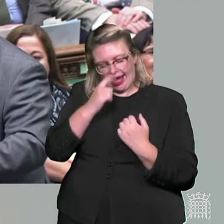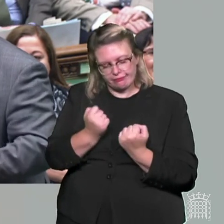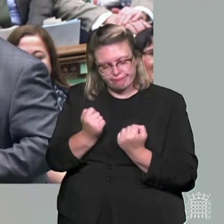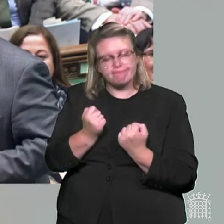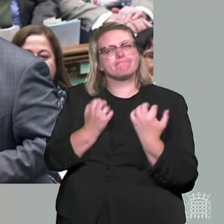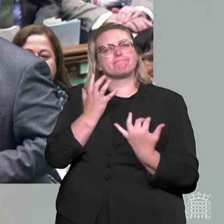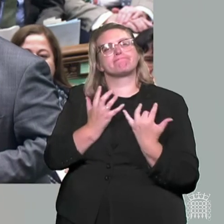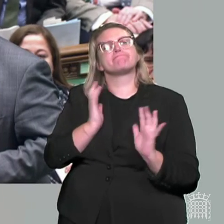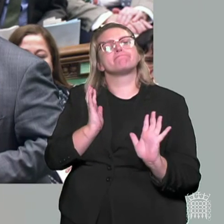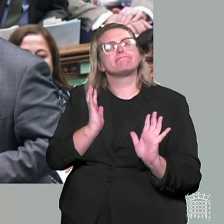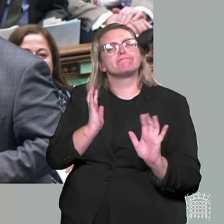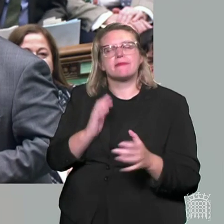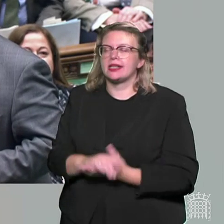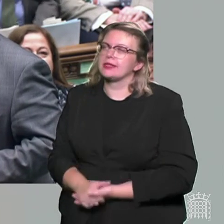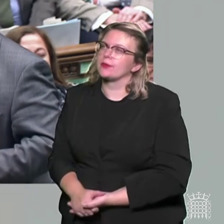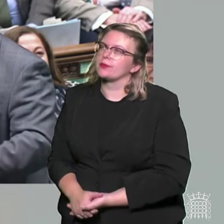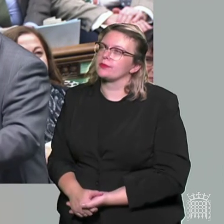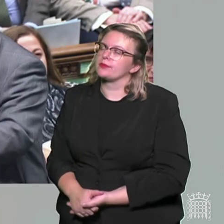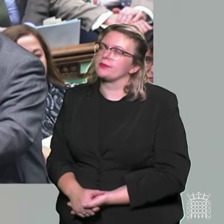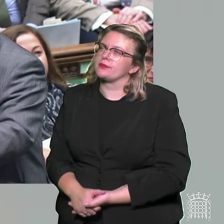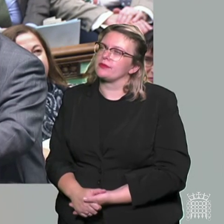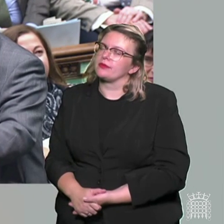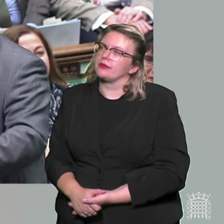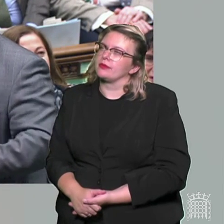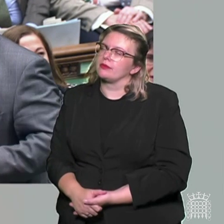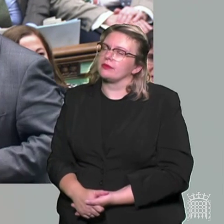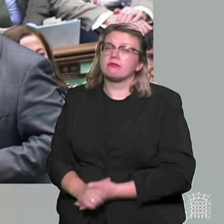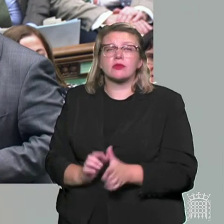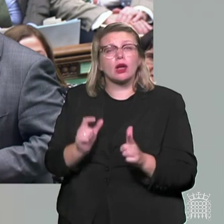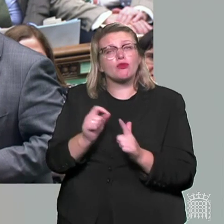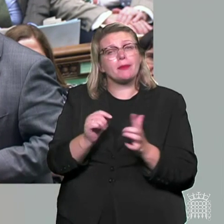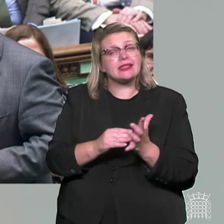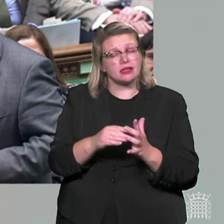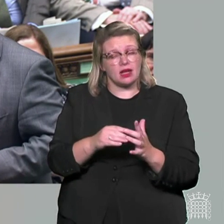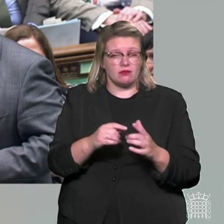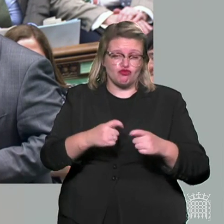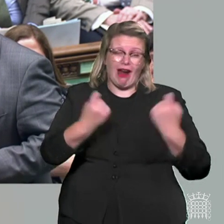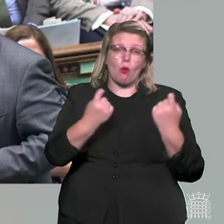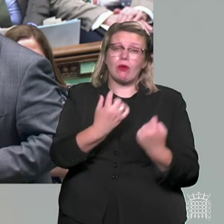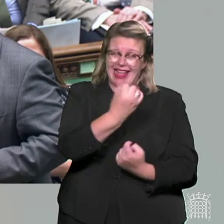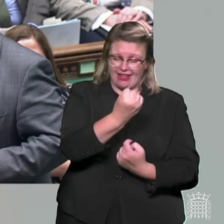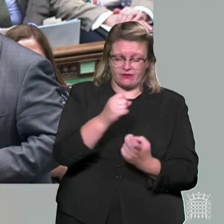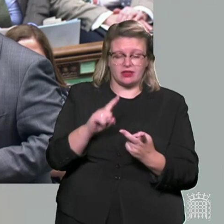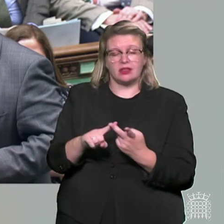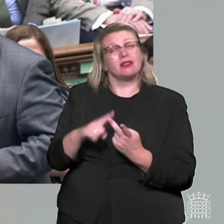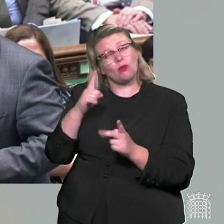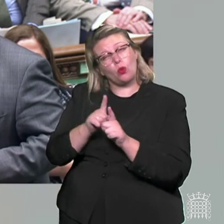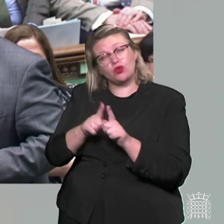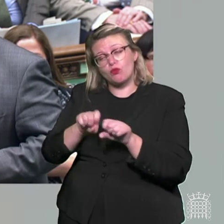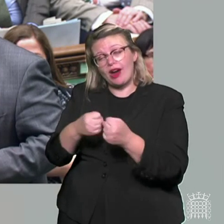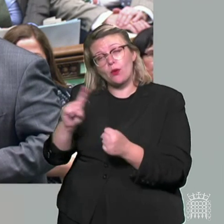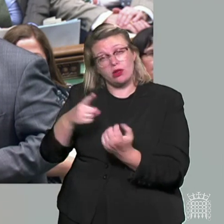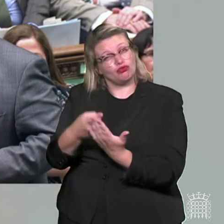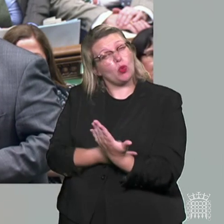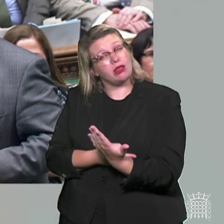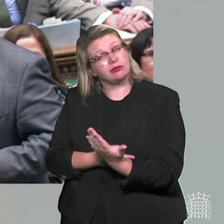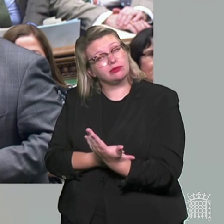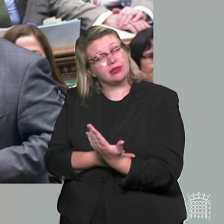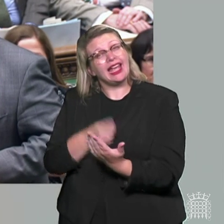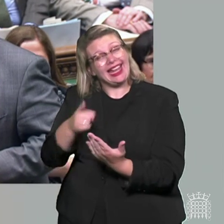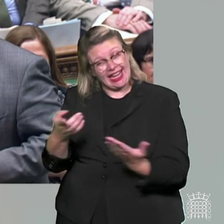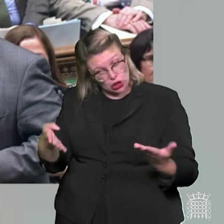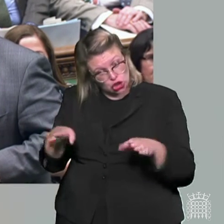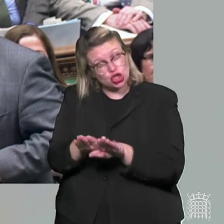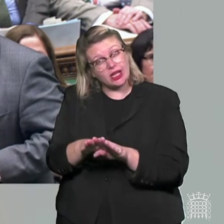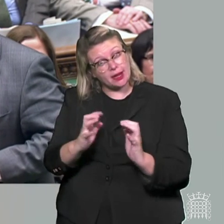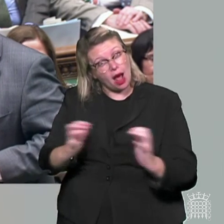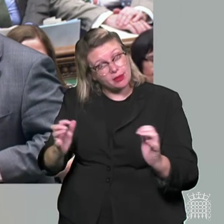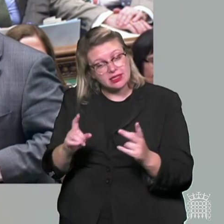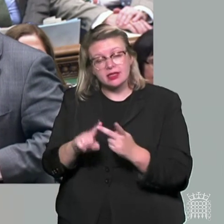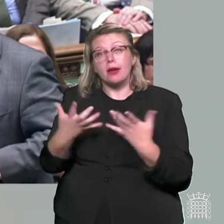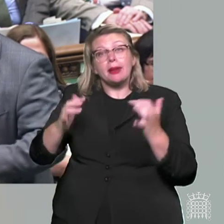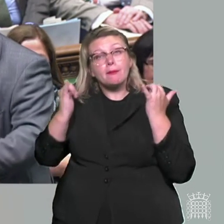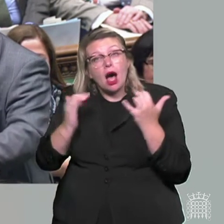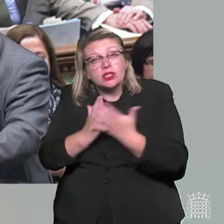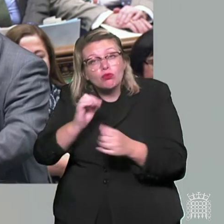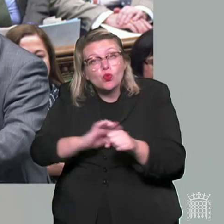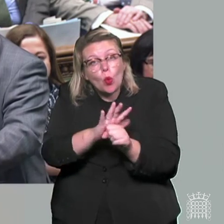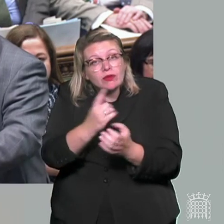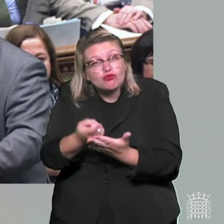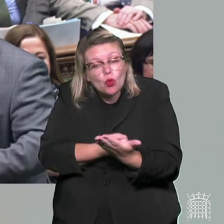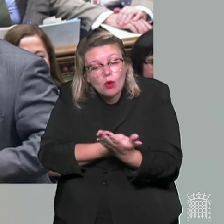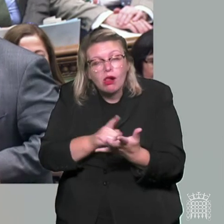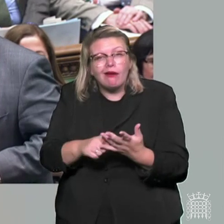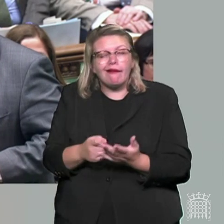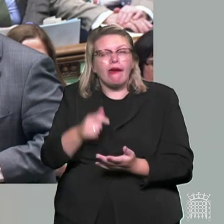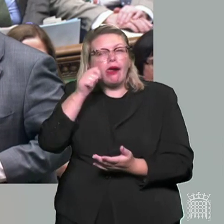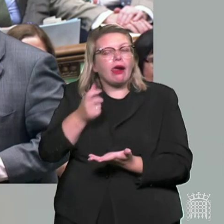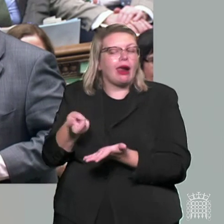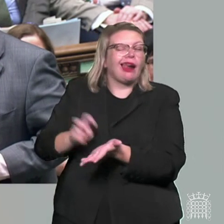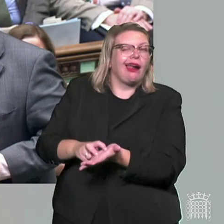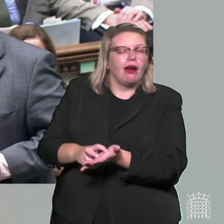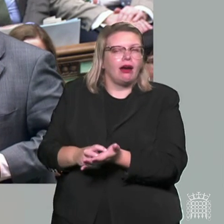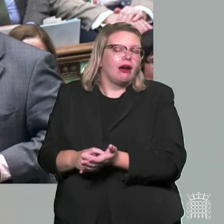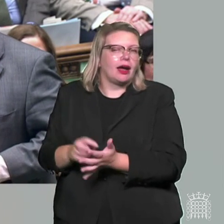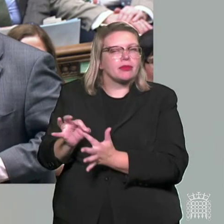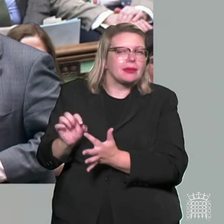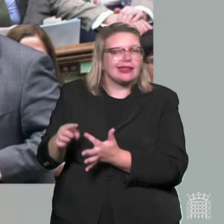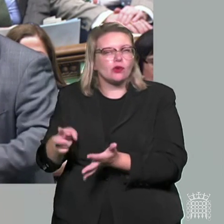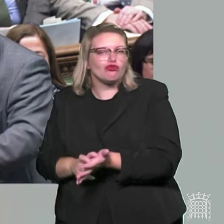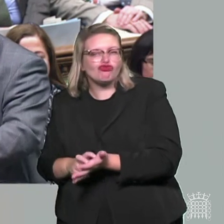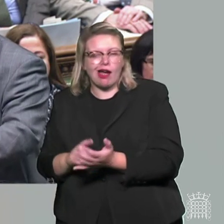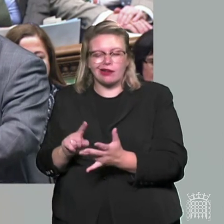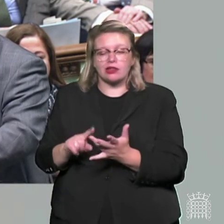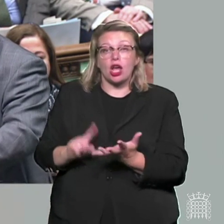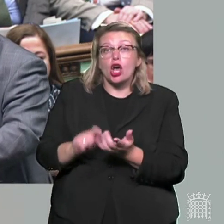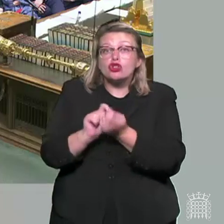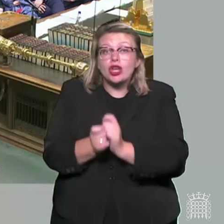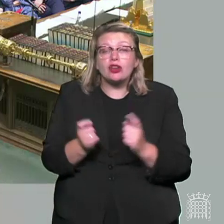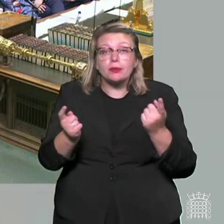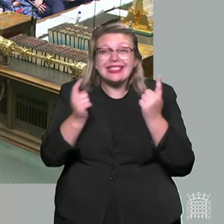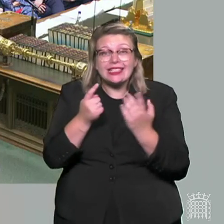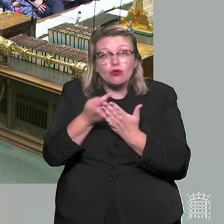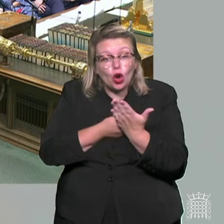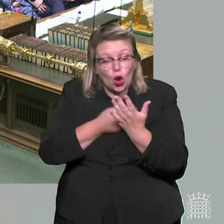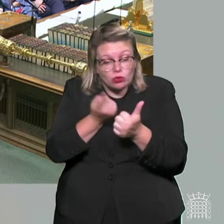The fact is that as a well as being a record-breaker, the Prime Minister is a rule-breaker—illegally shutting down Parliament, partying through the pandemic, handing out PPE contracts to cronies, and unilaterally changing the ministerial code.